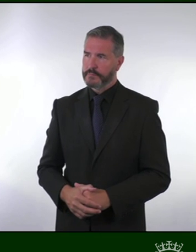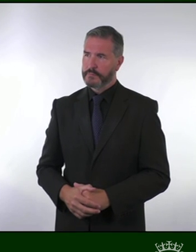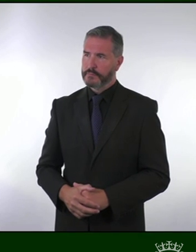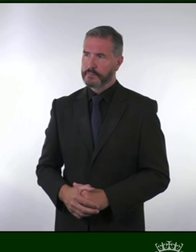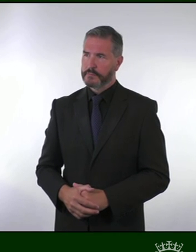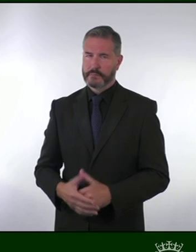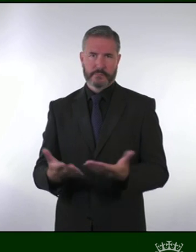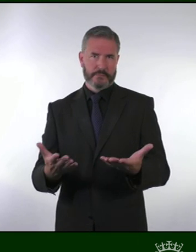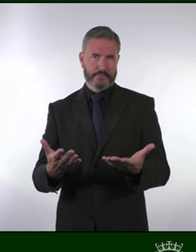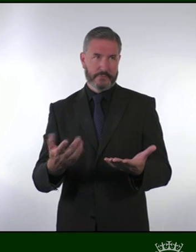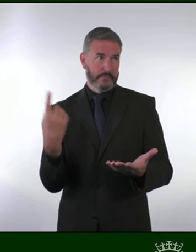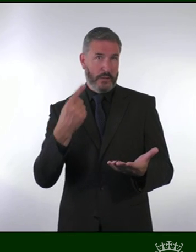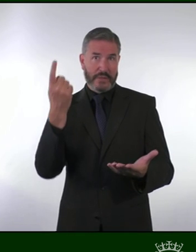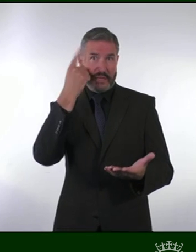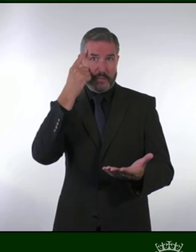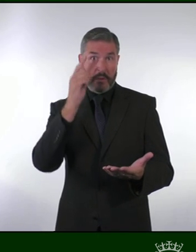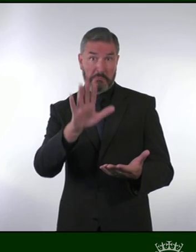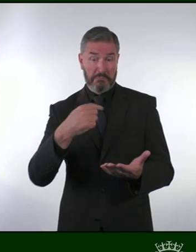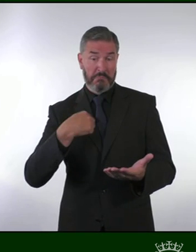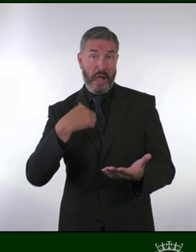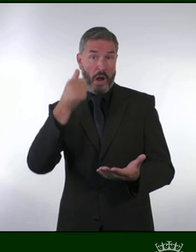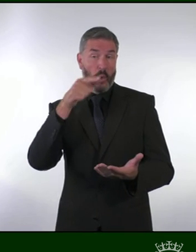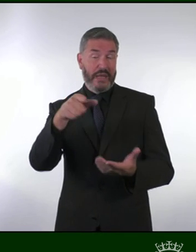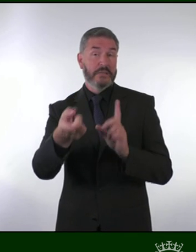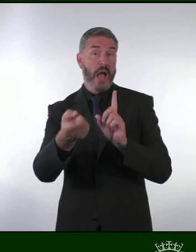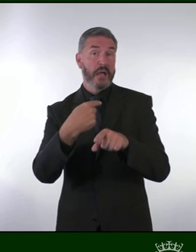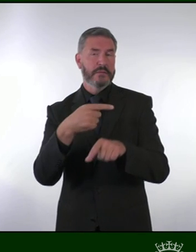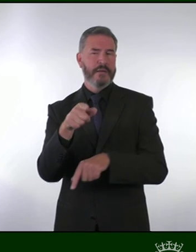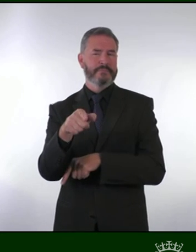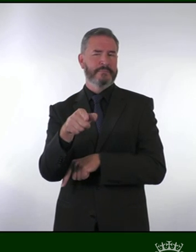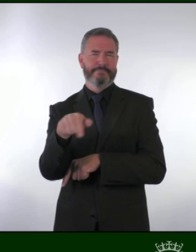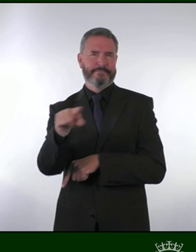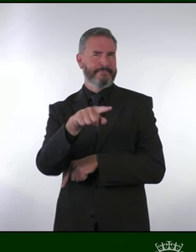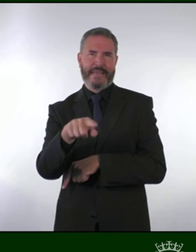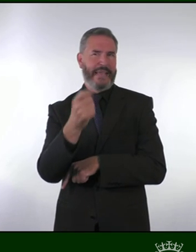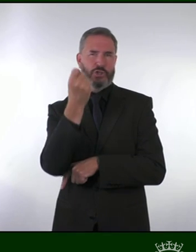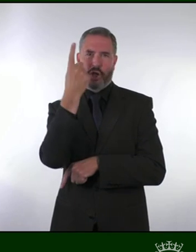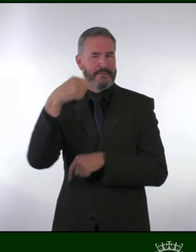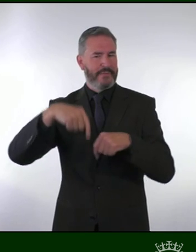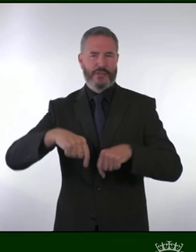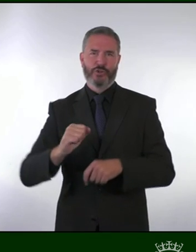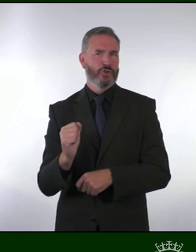Anybody sensible would realise from that answer that the Prime Minister simply does not get Scotland.